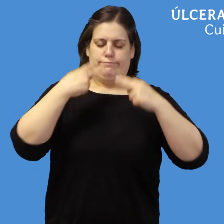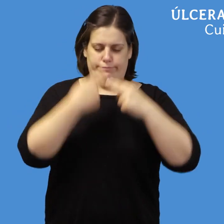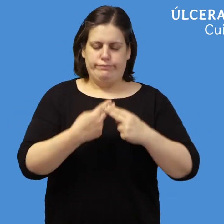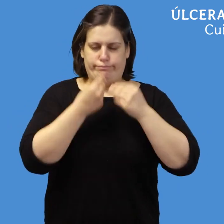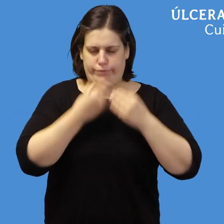revisar